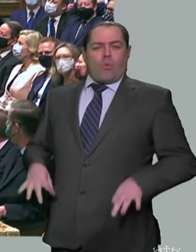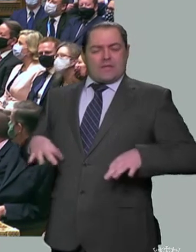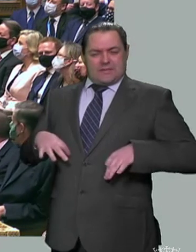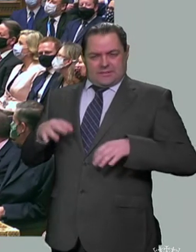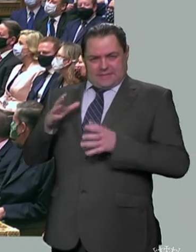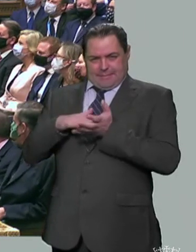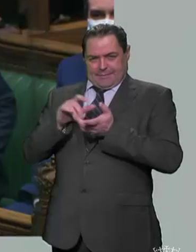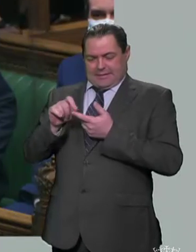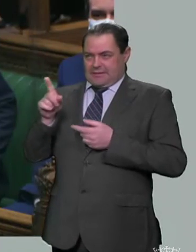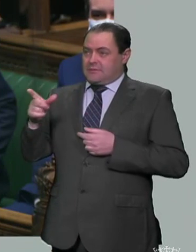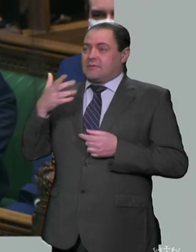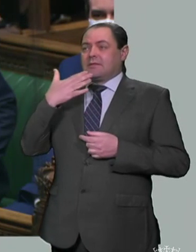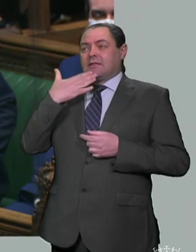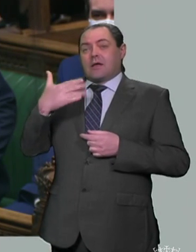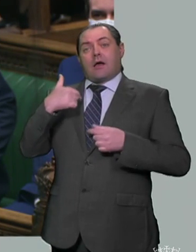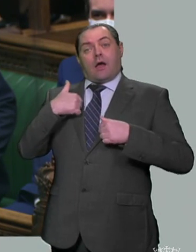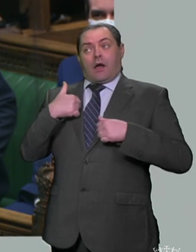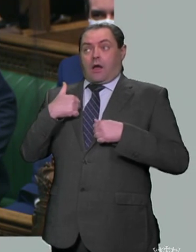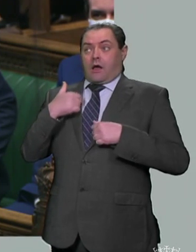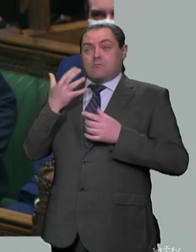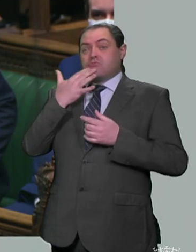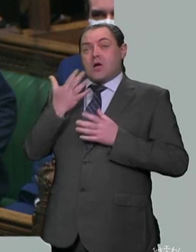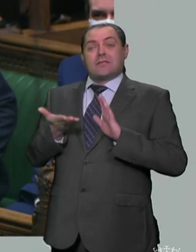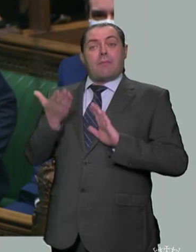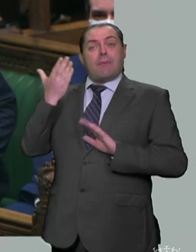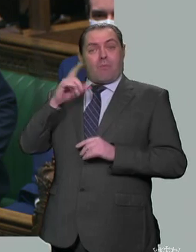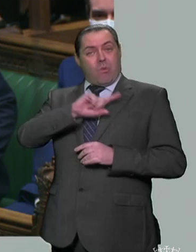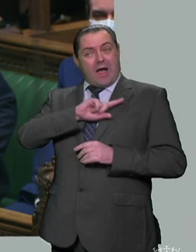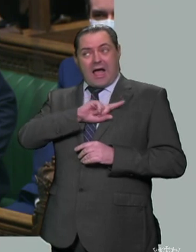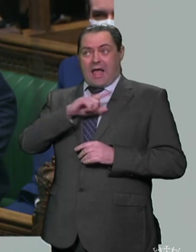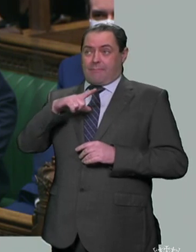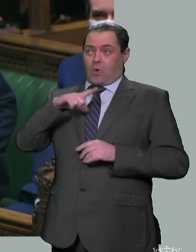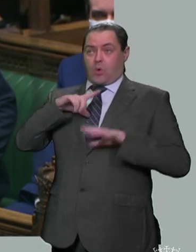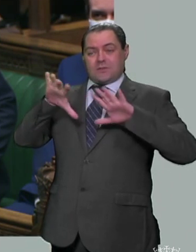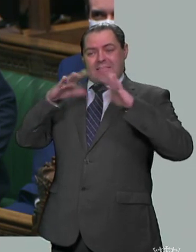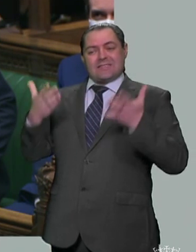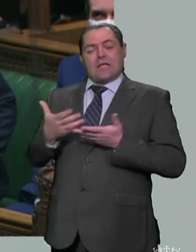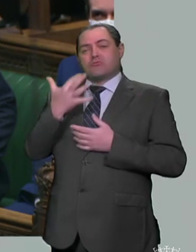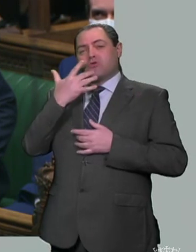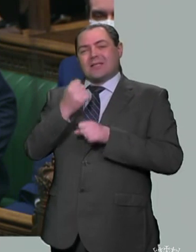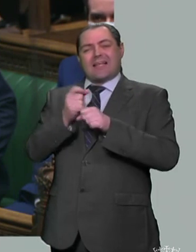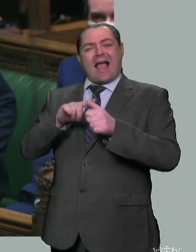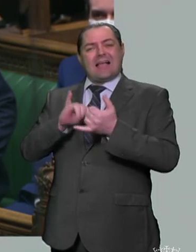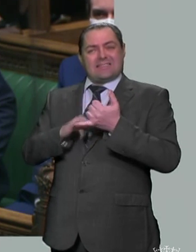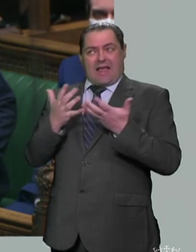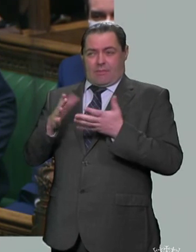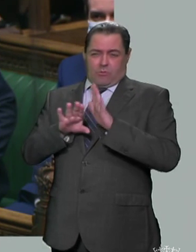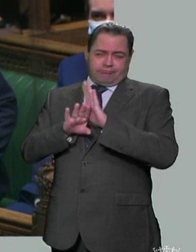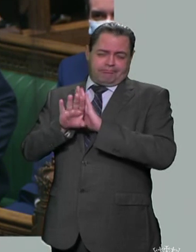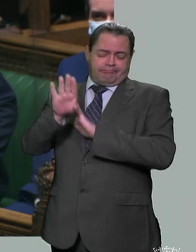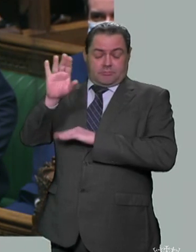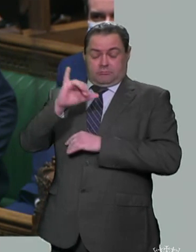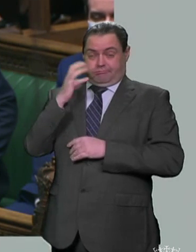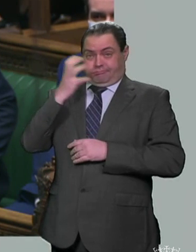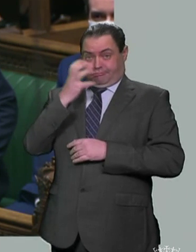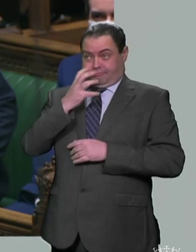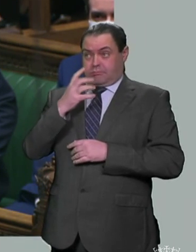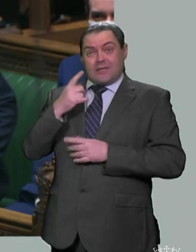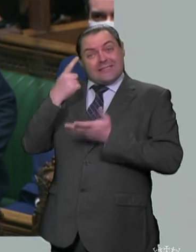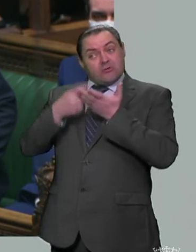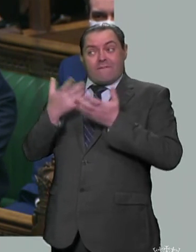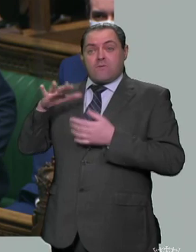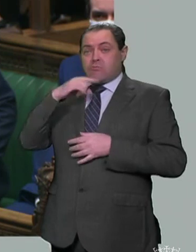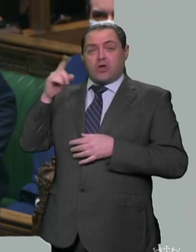2. The biggest factor driving up our fuel bills and cost of living is the sky-rocketing international price of gas, which is currently dancing to a tune set in Moscow.